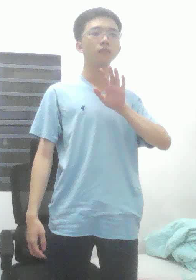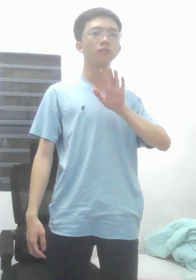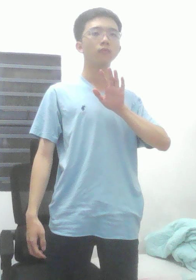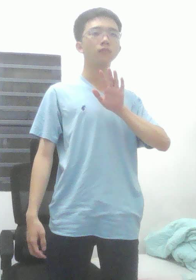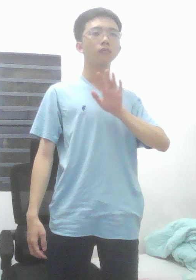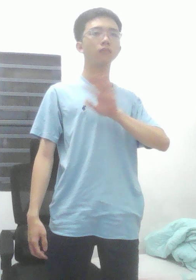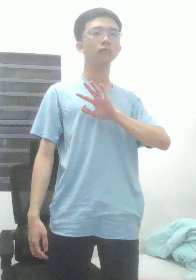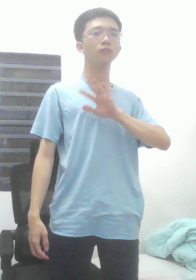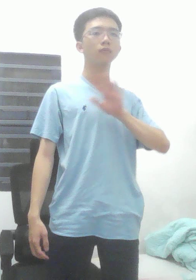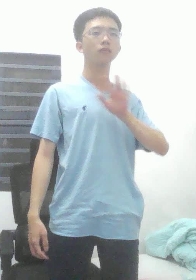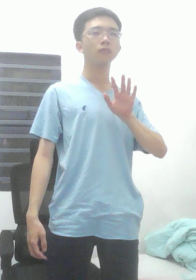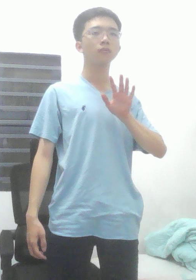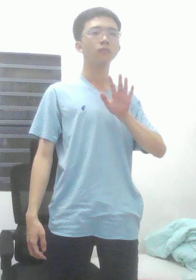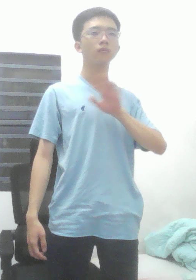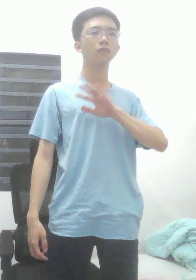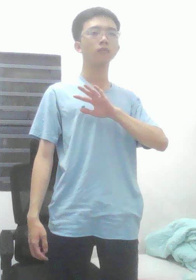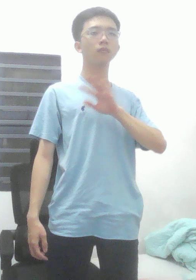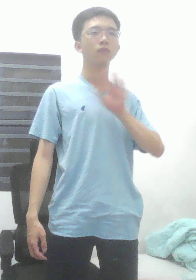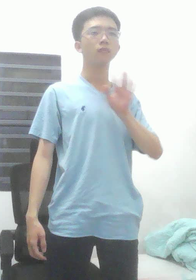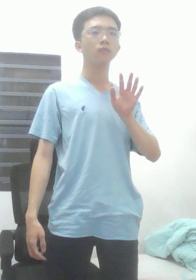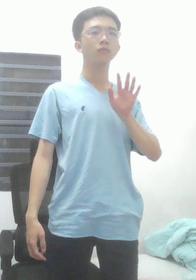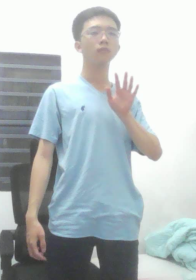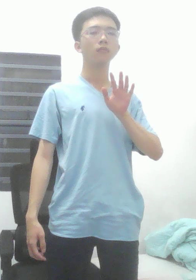khong dong y